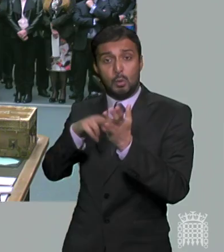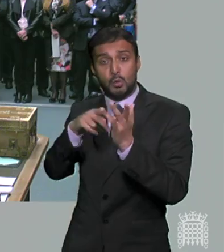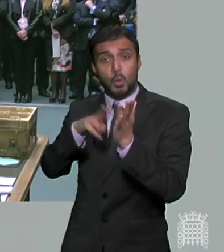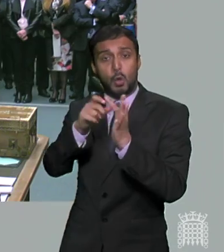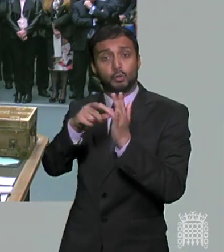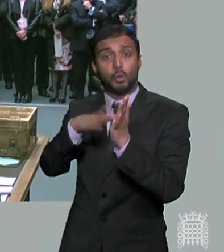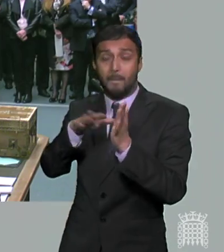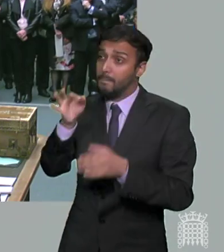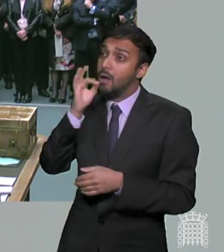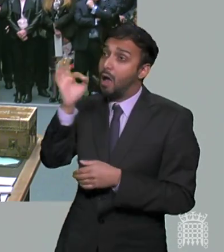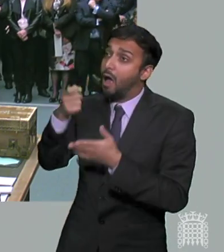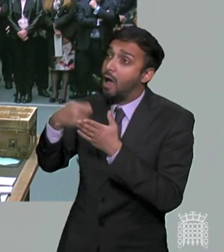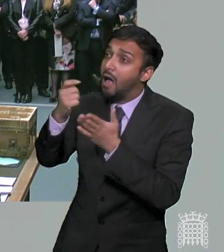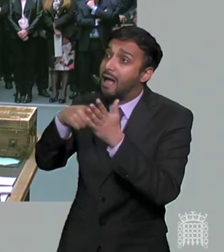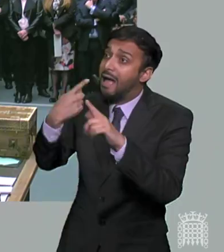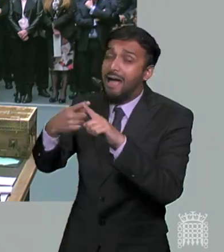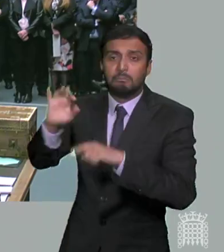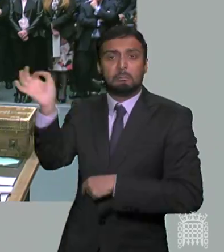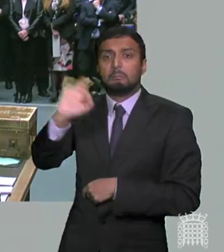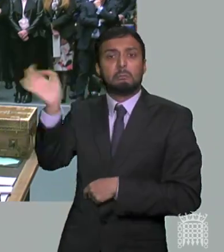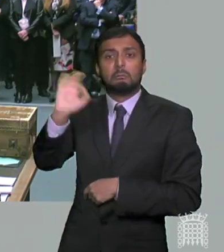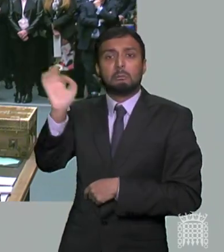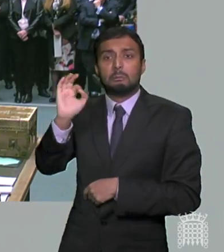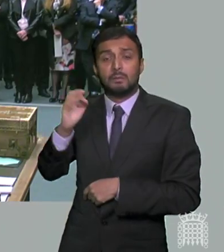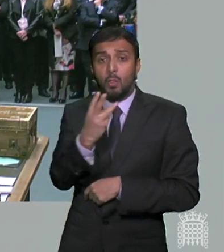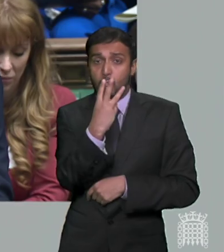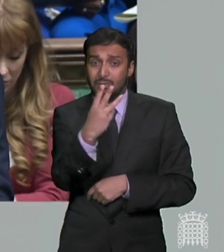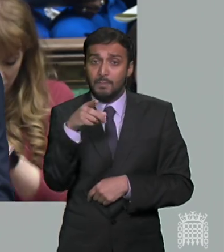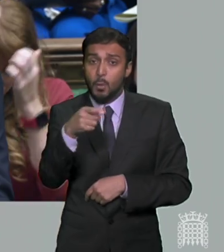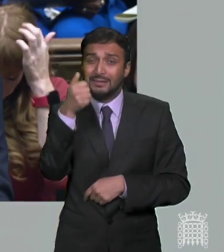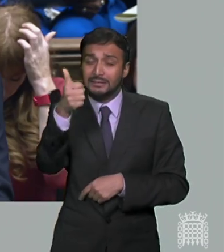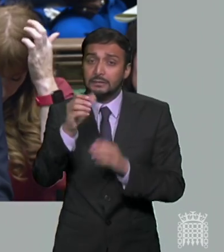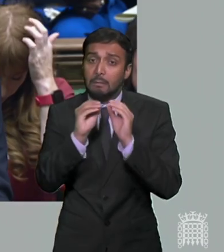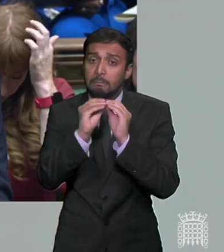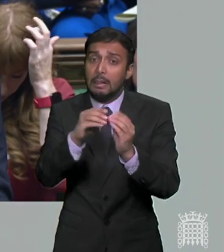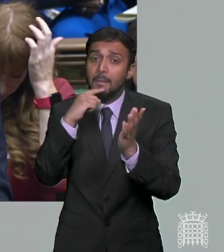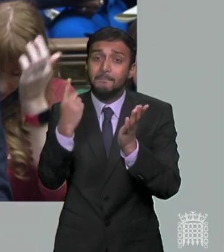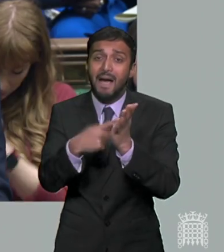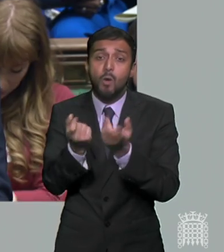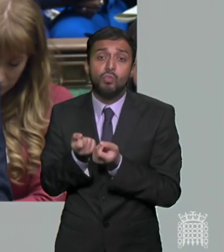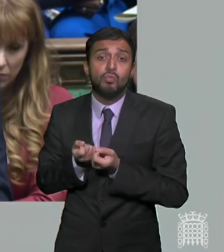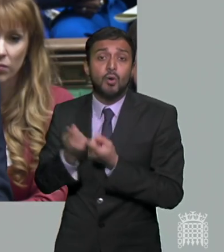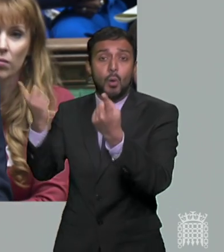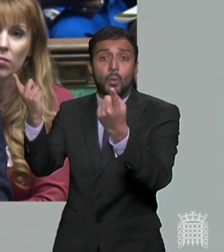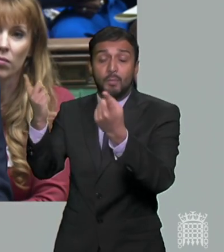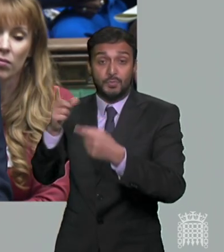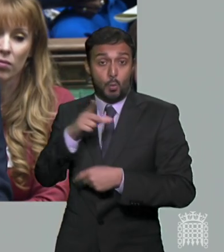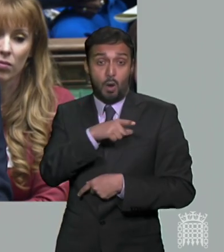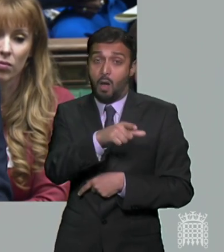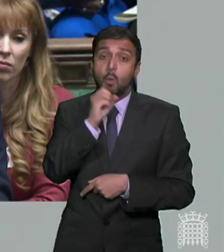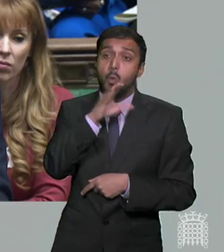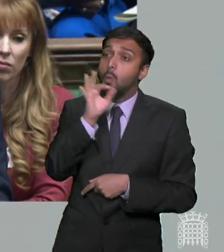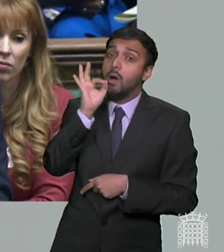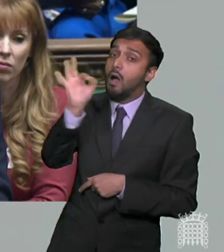Every year that is £3.6 billion thrown away because he will not make them pay their taxes here.